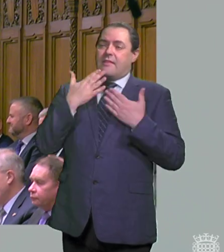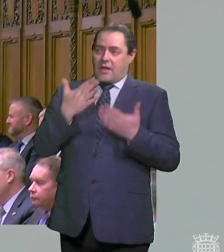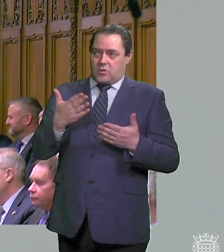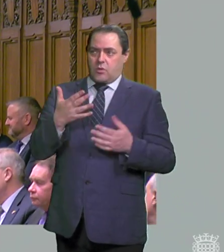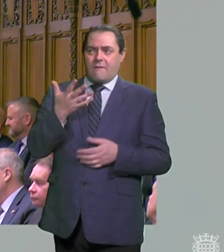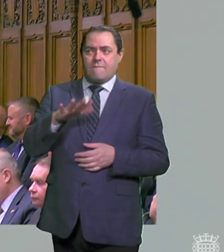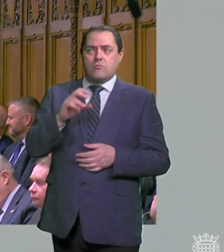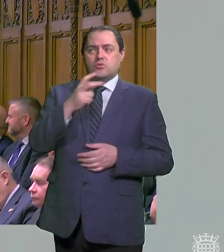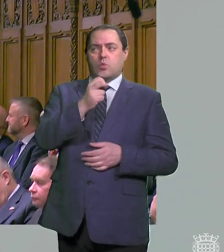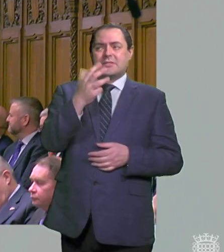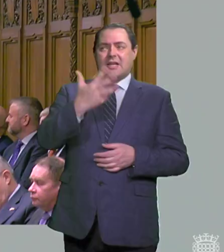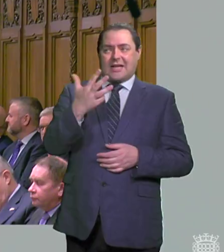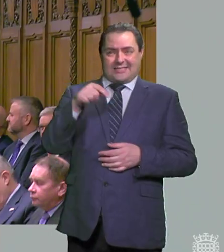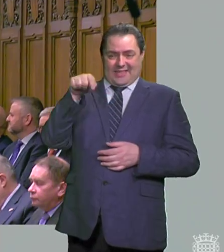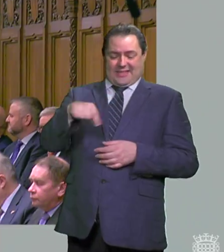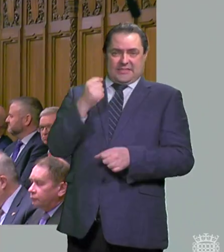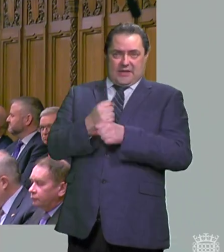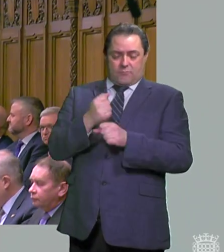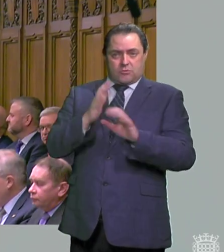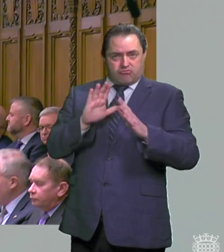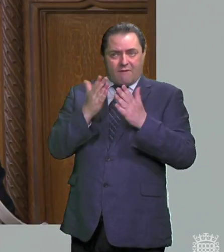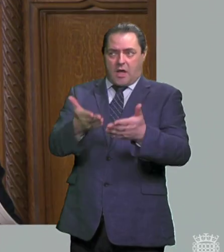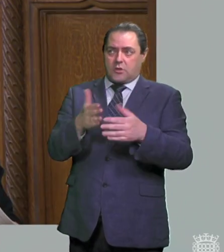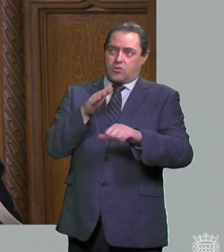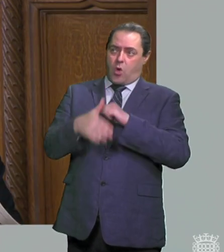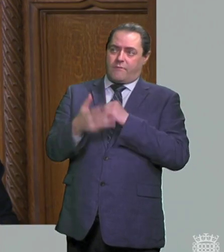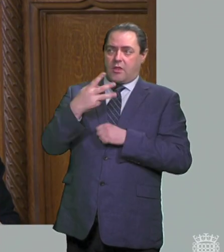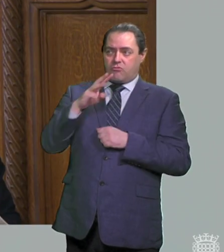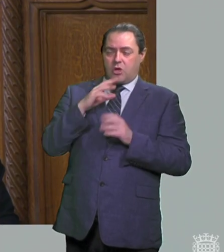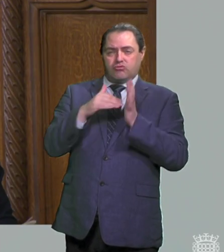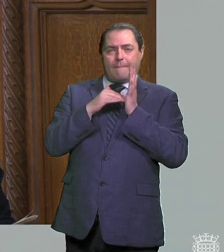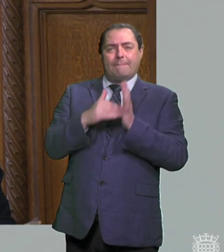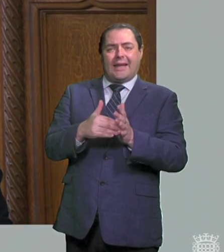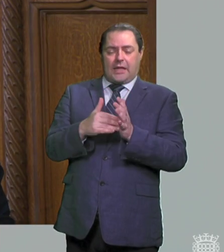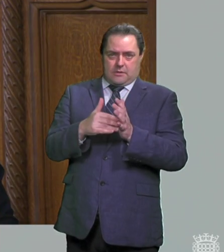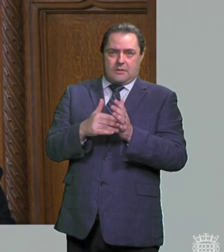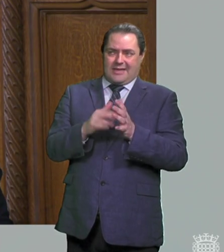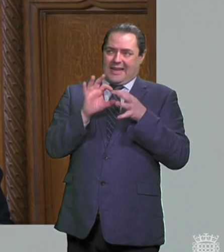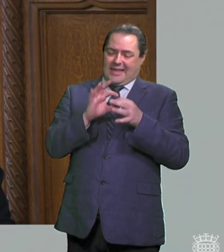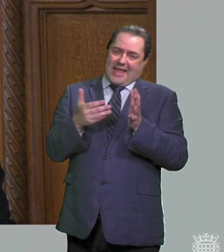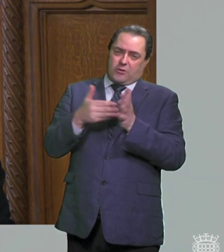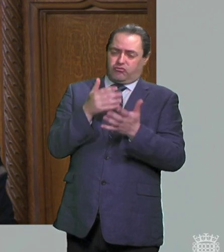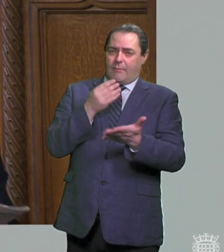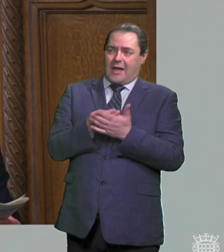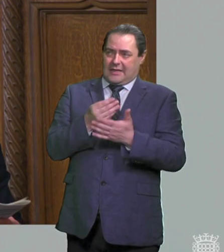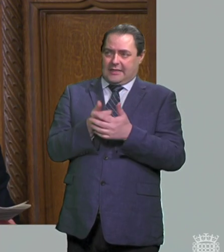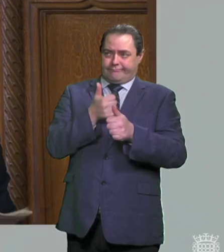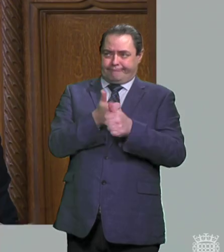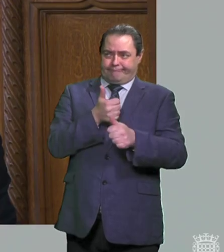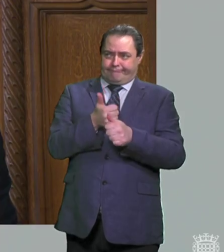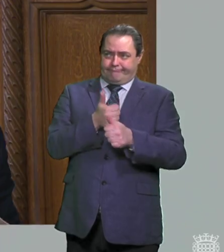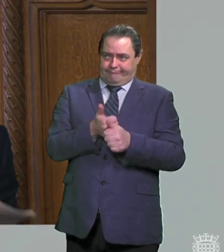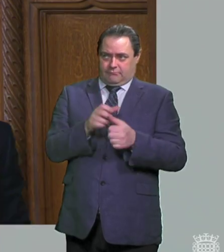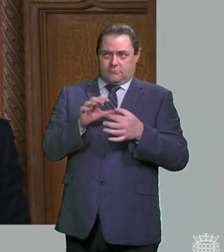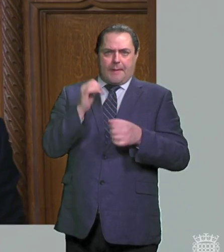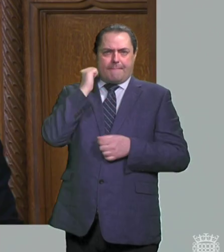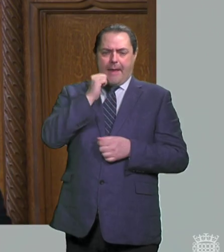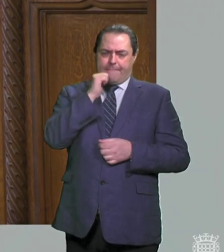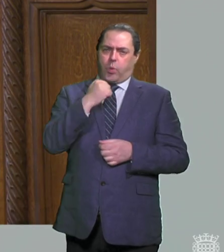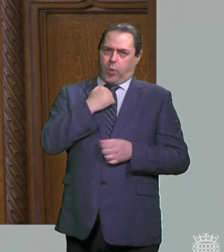Since 2019, this Government have provided well over £300 million in extra funding for projects in Blackpool.